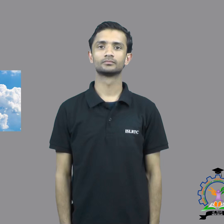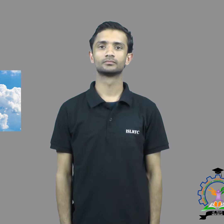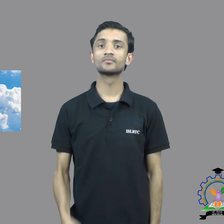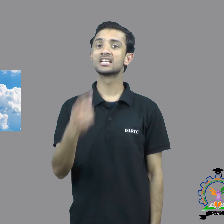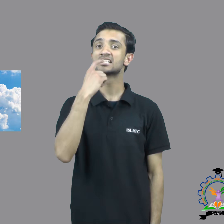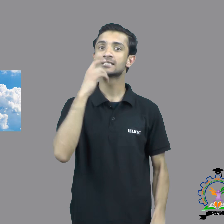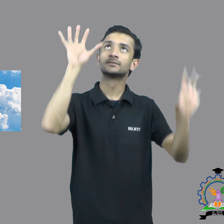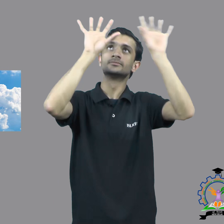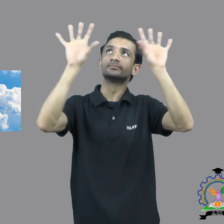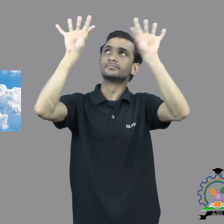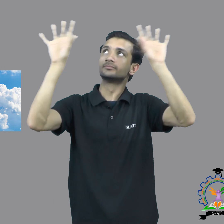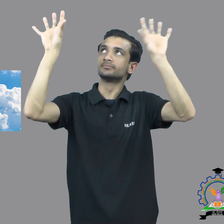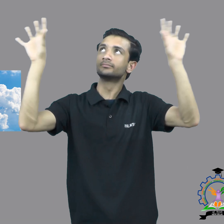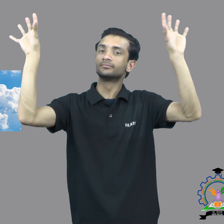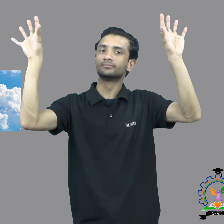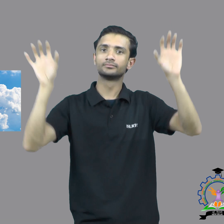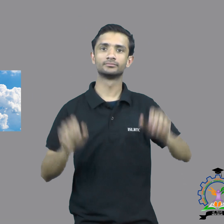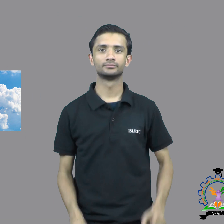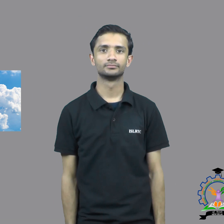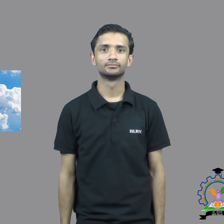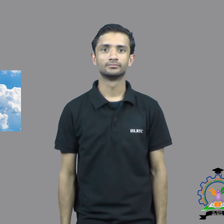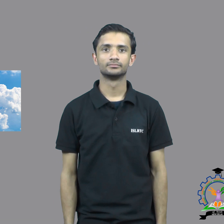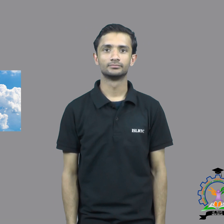Cloud